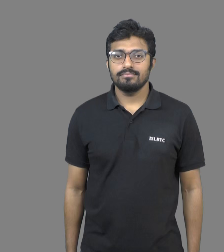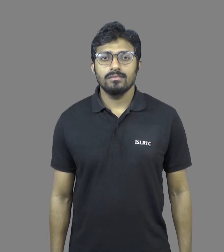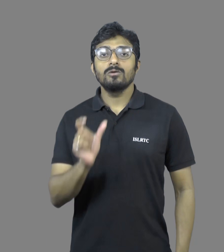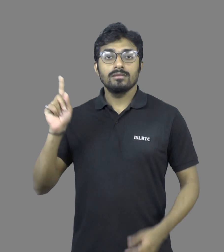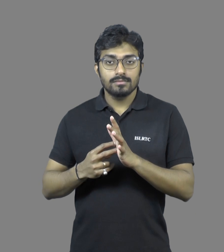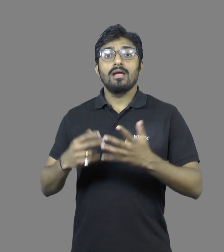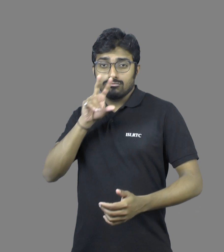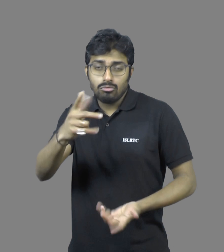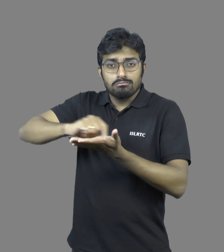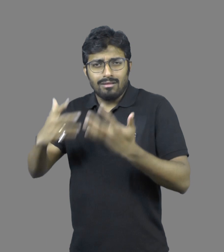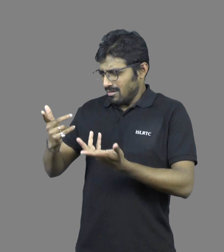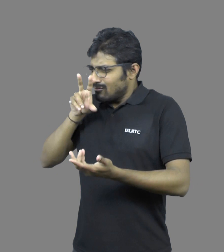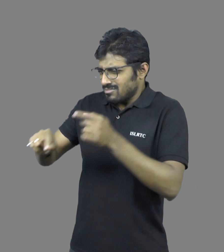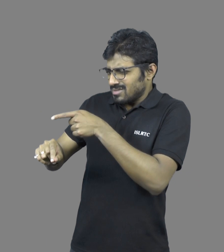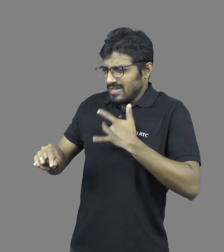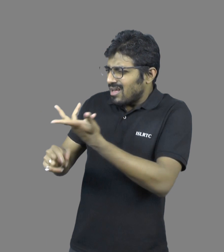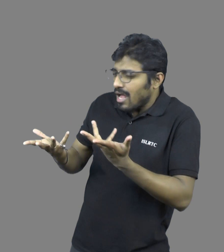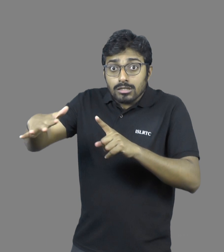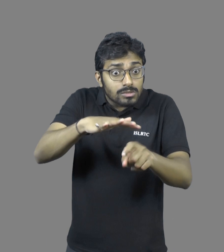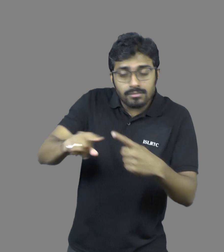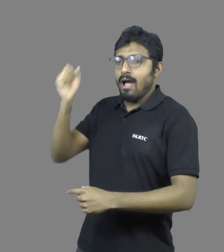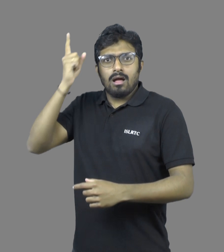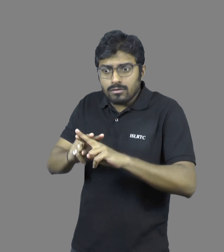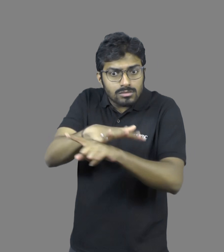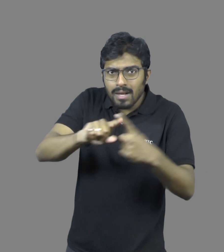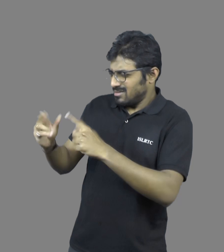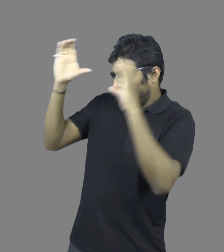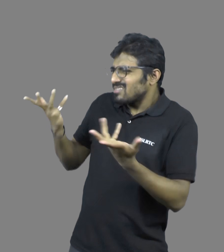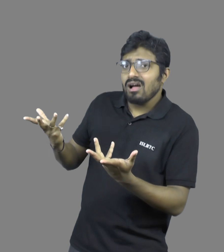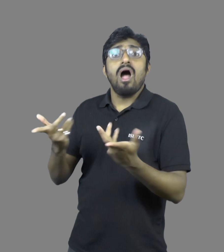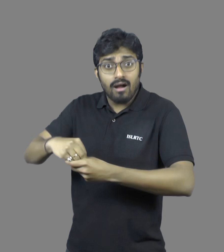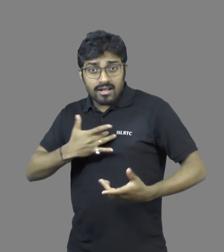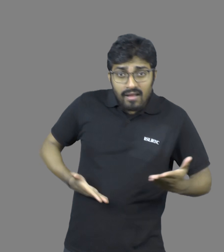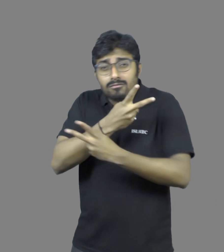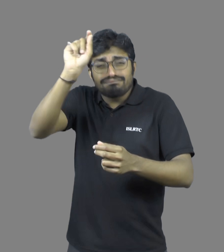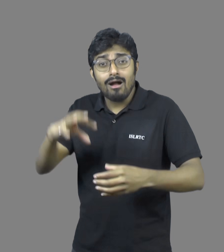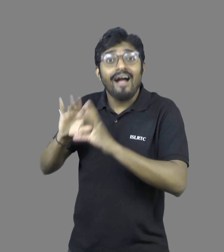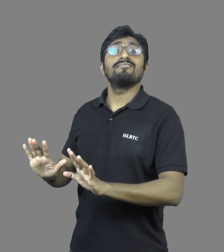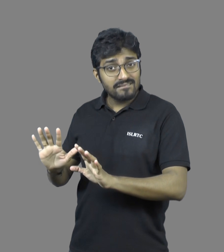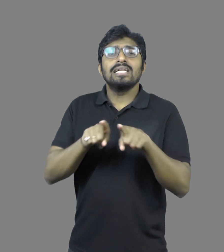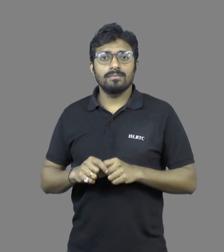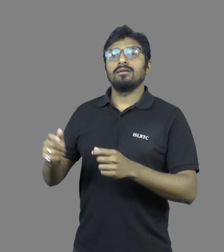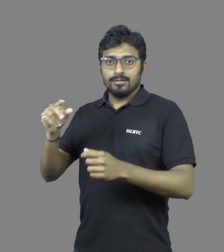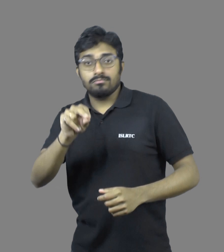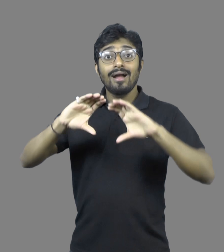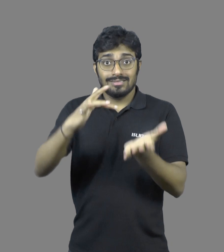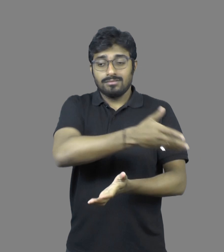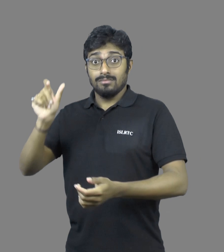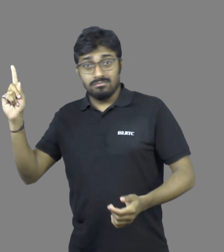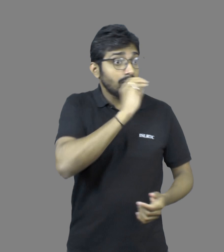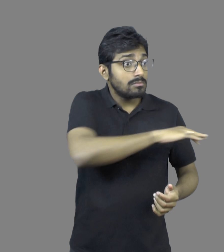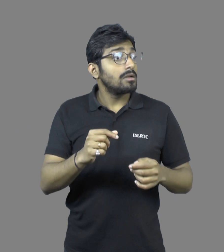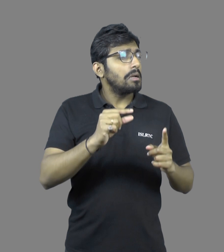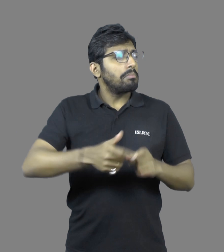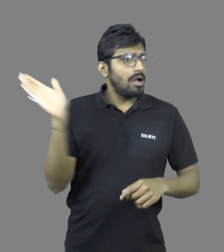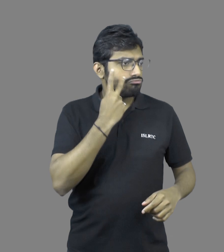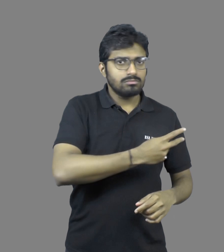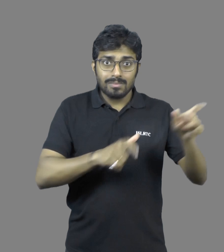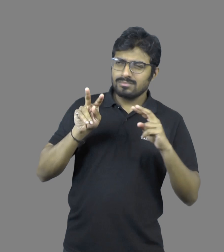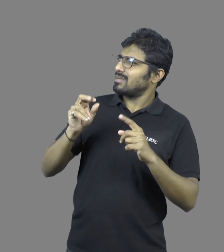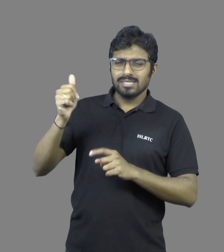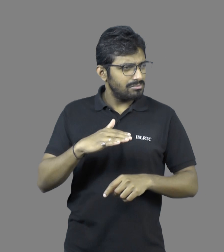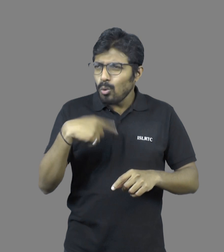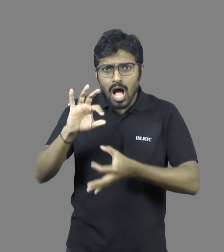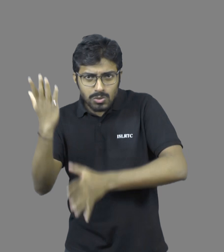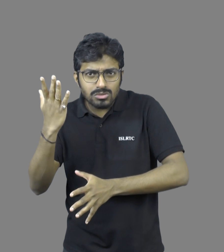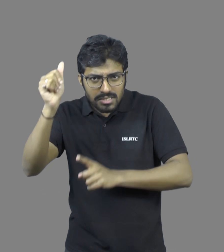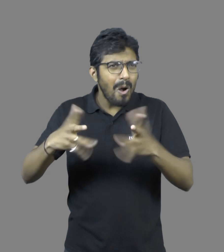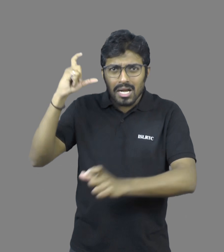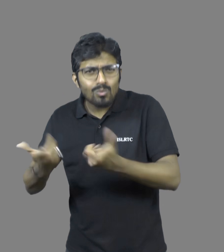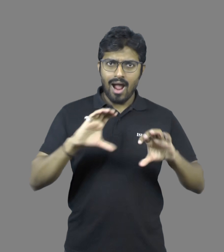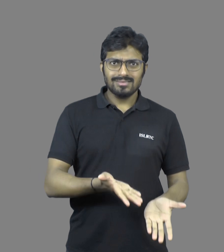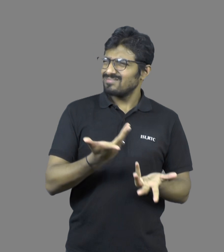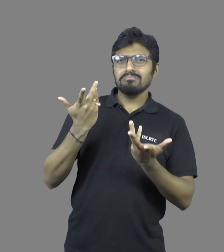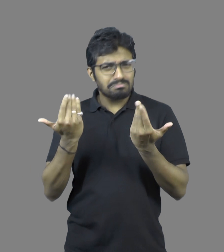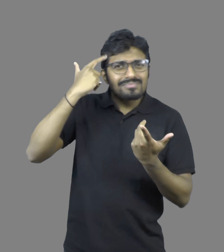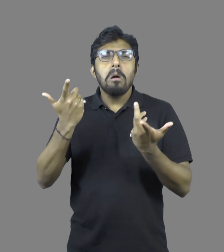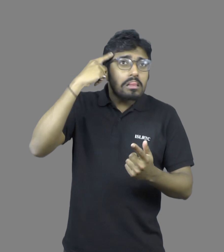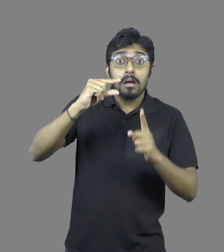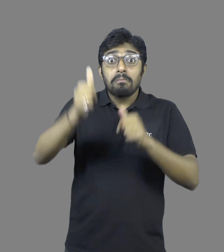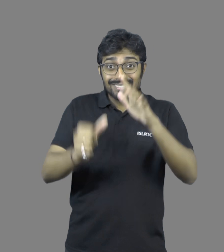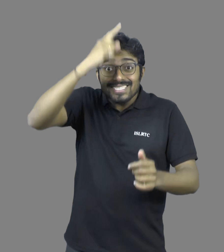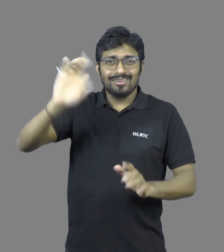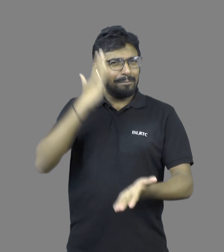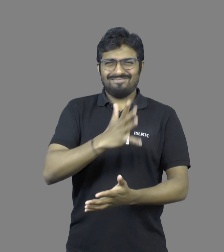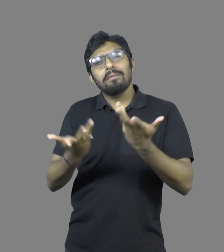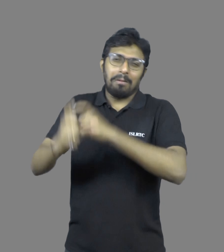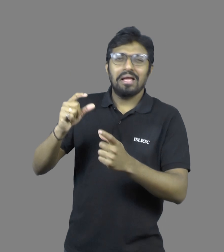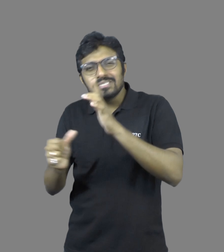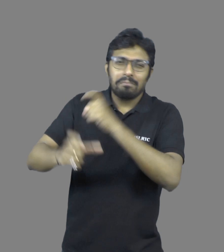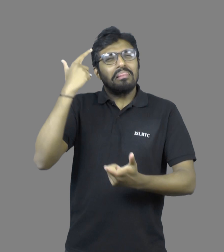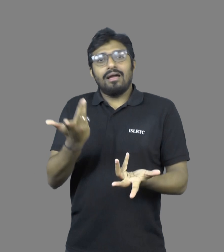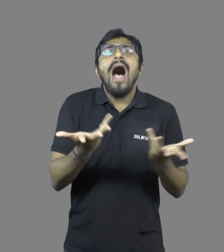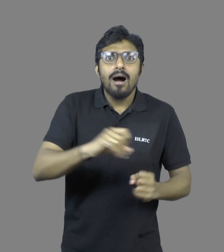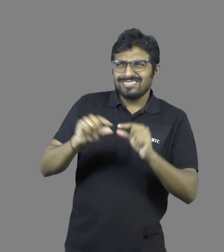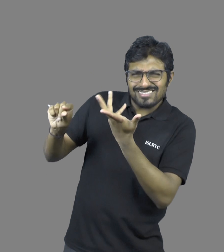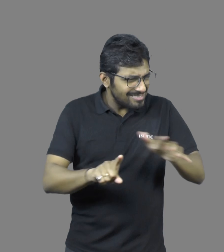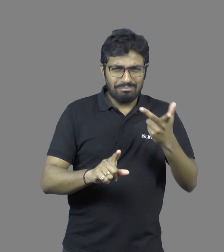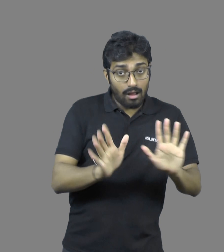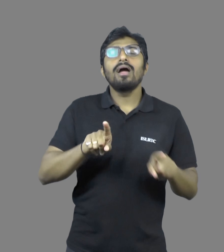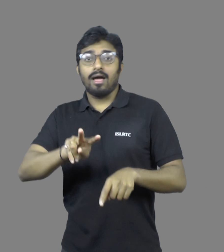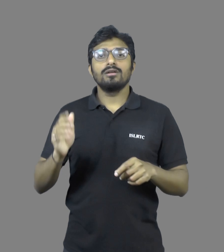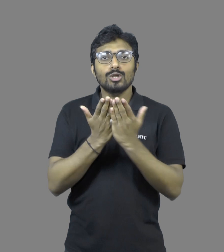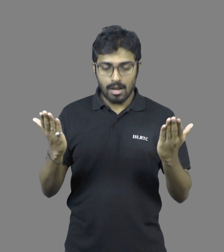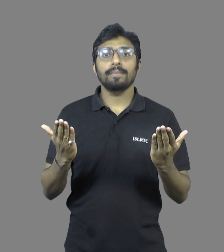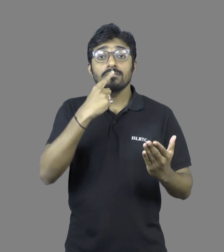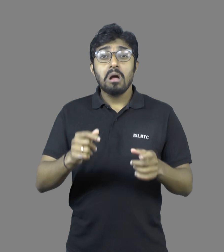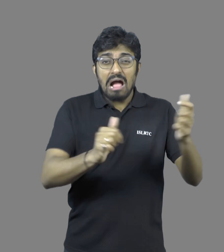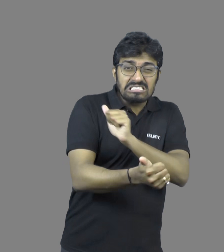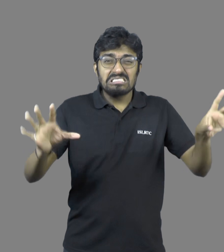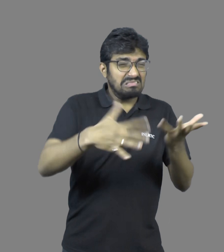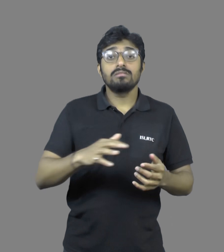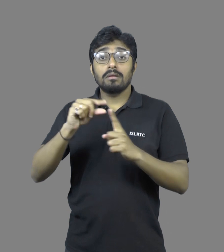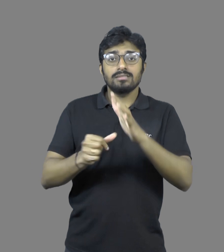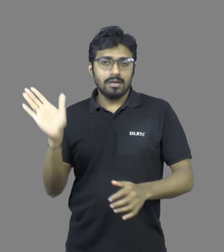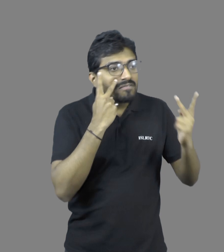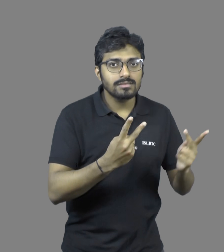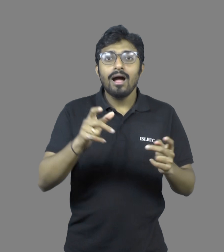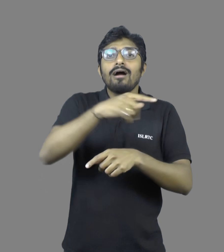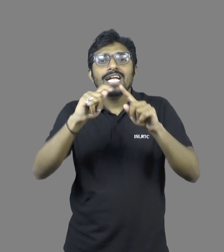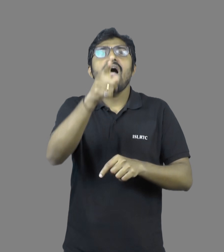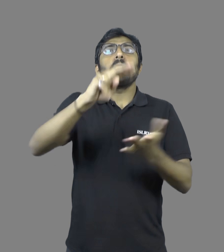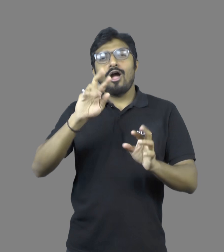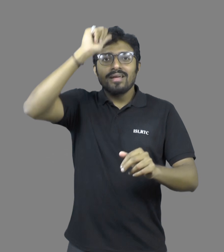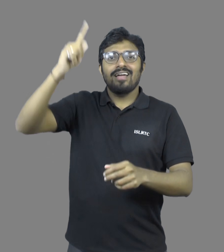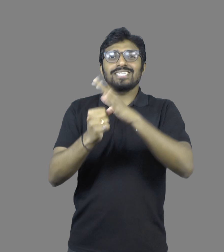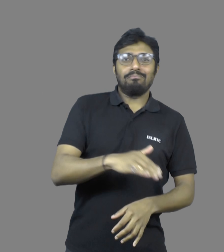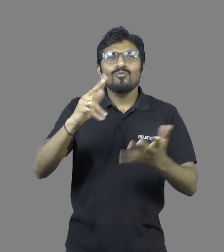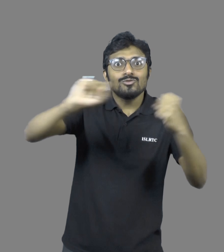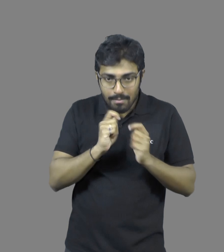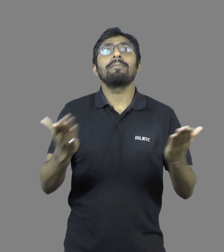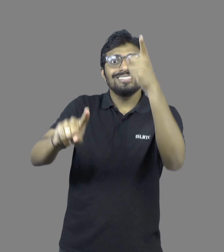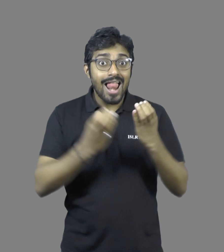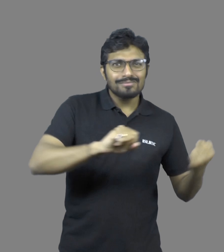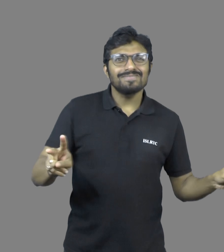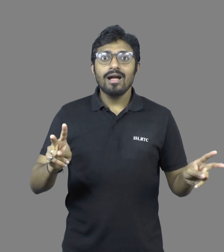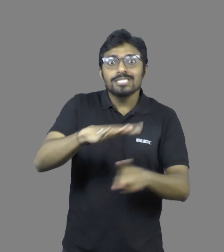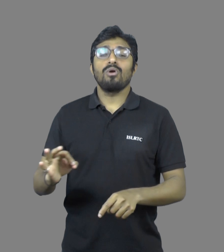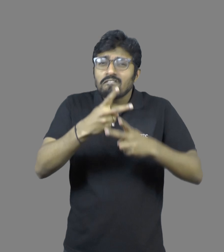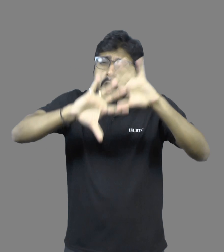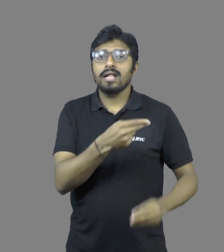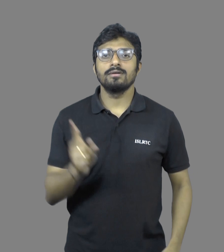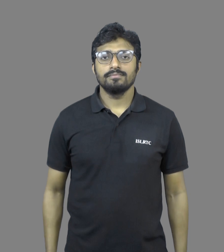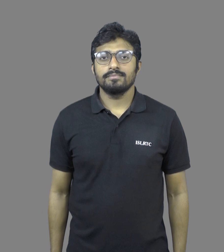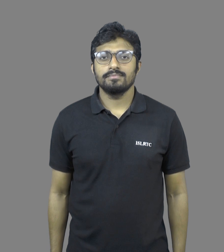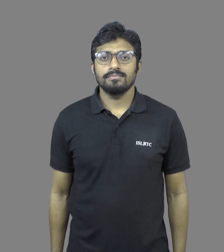Pragmatics